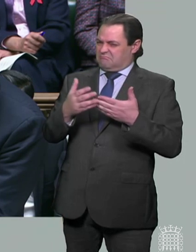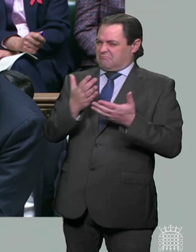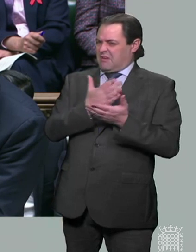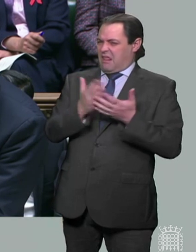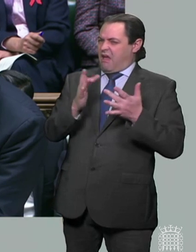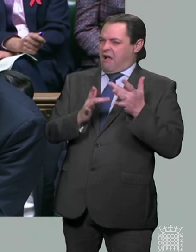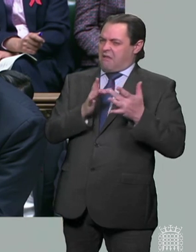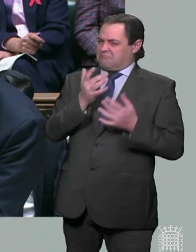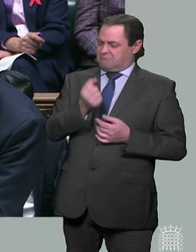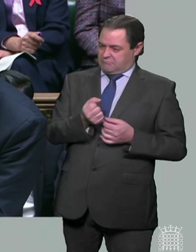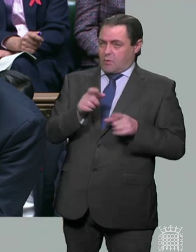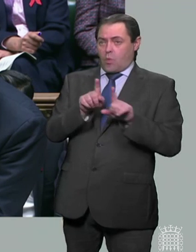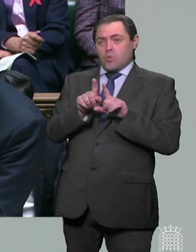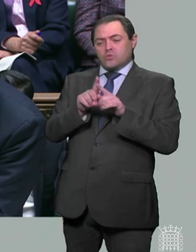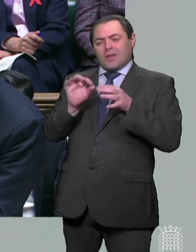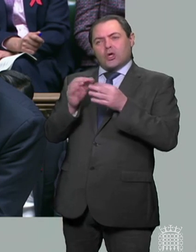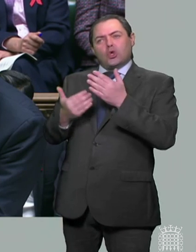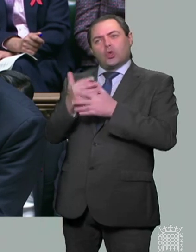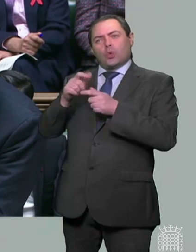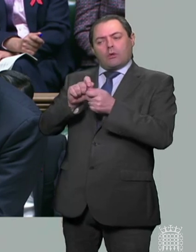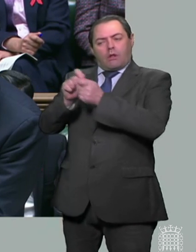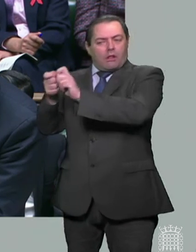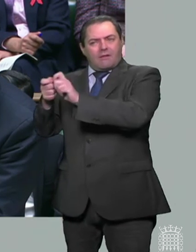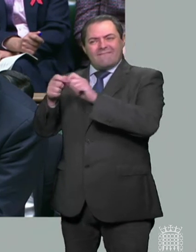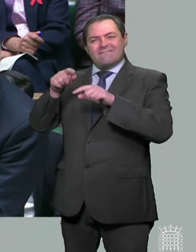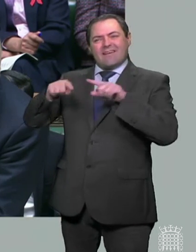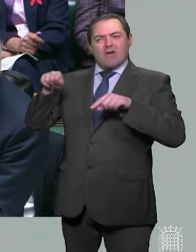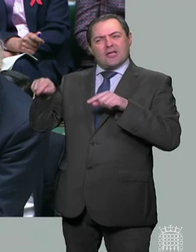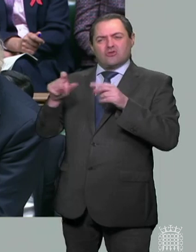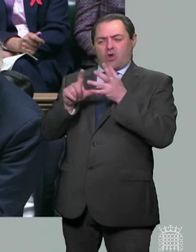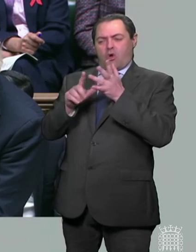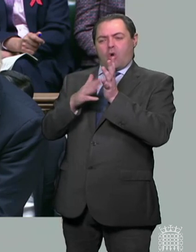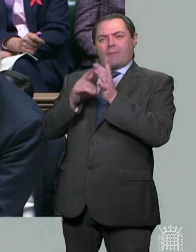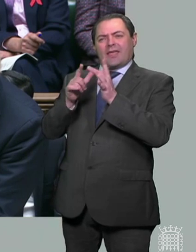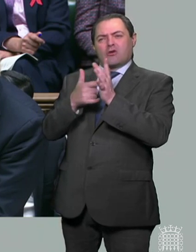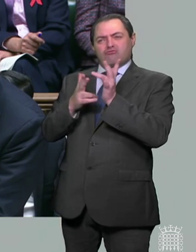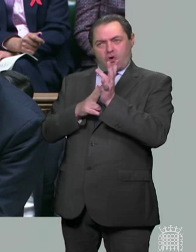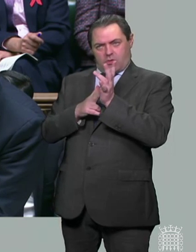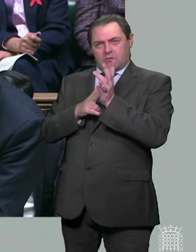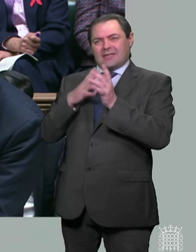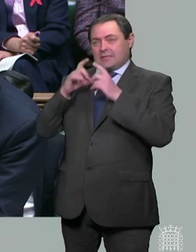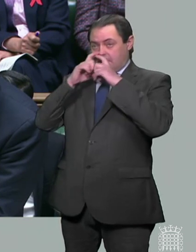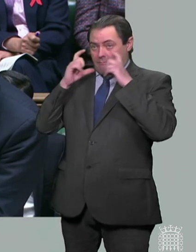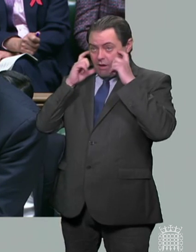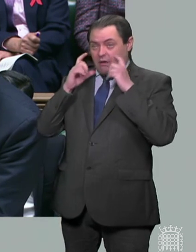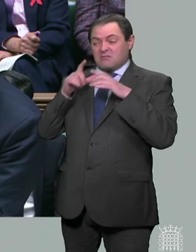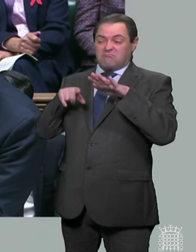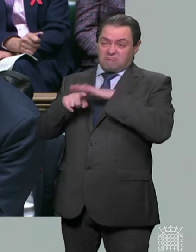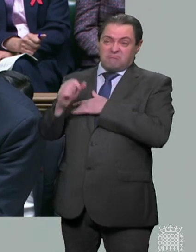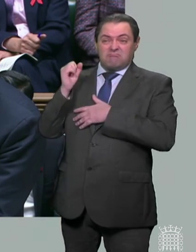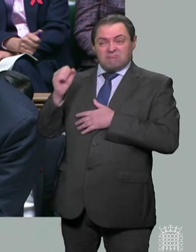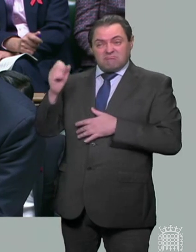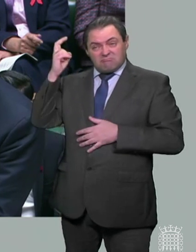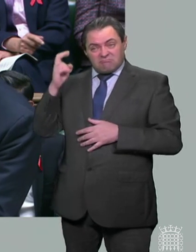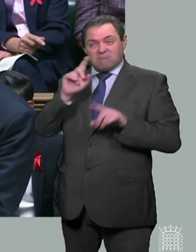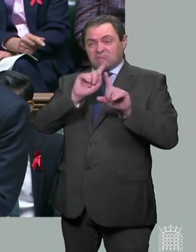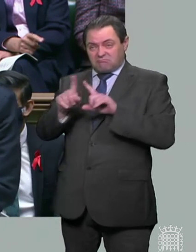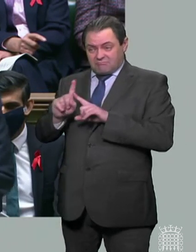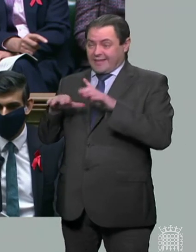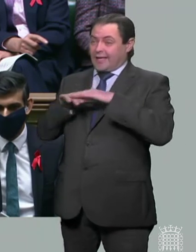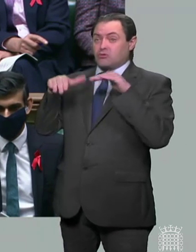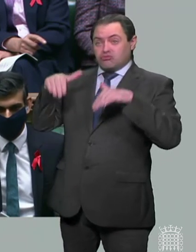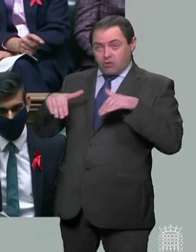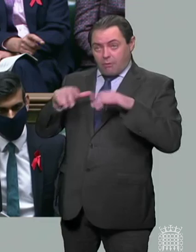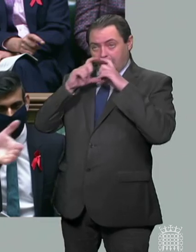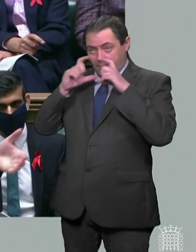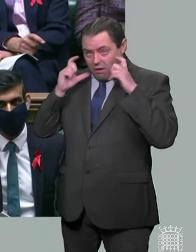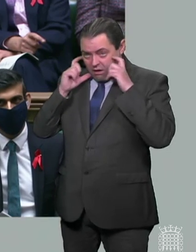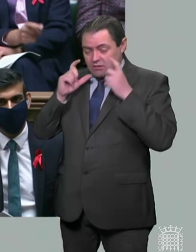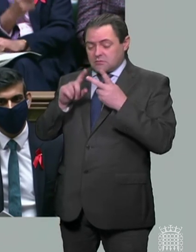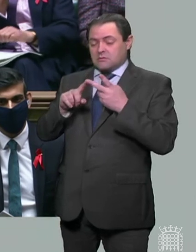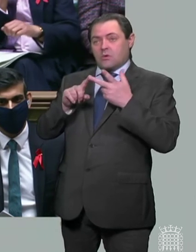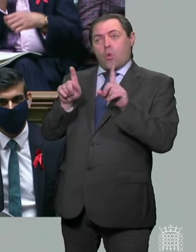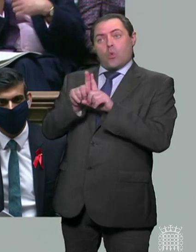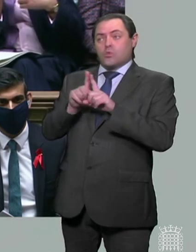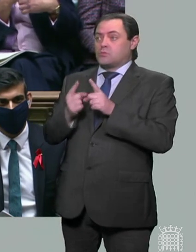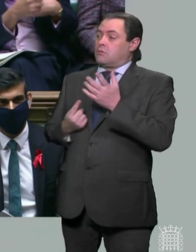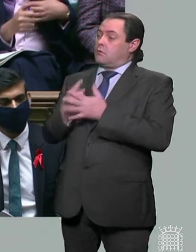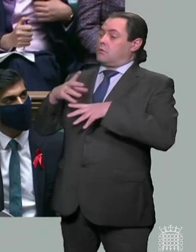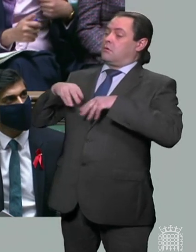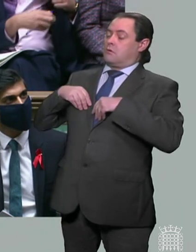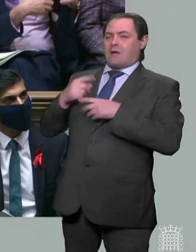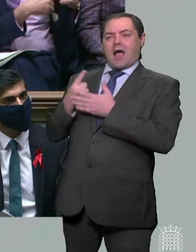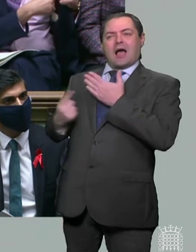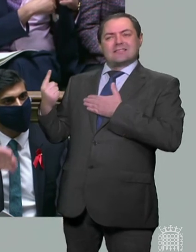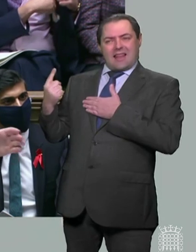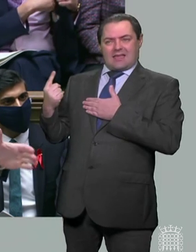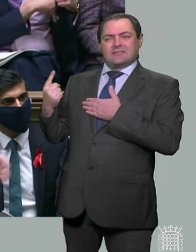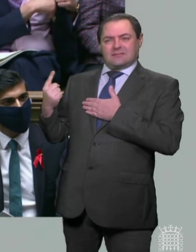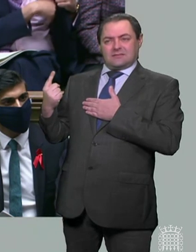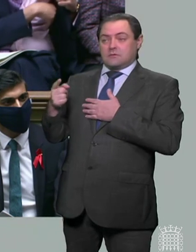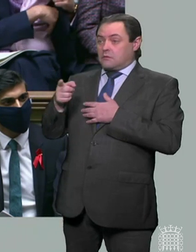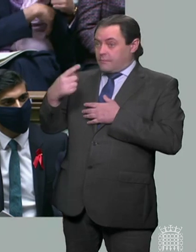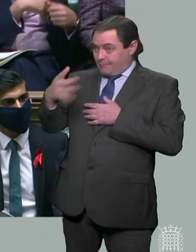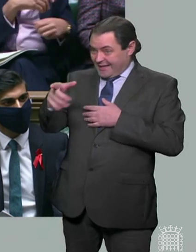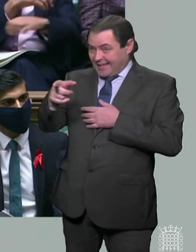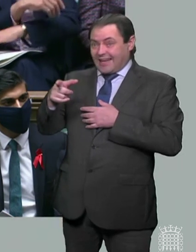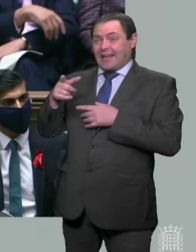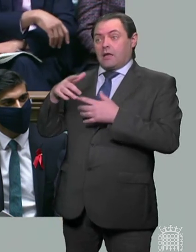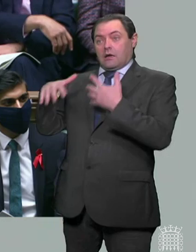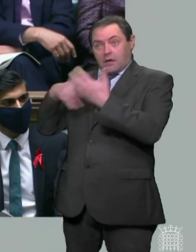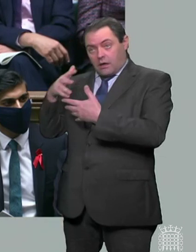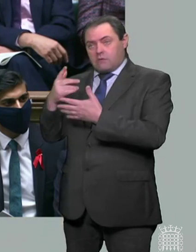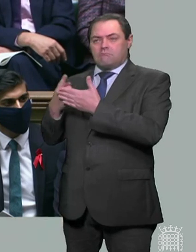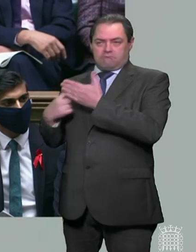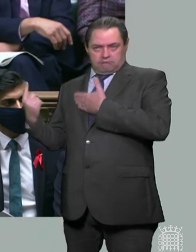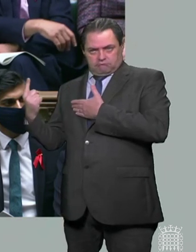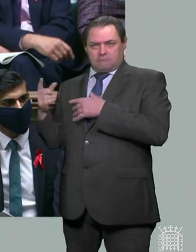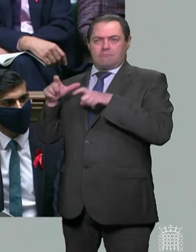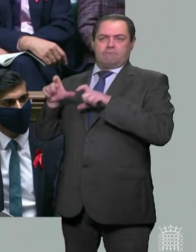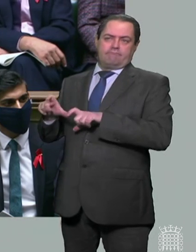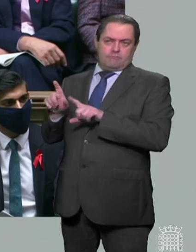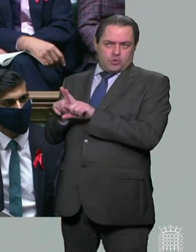comes to dealing with the omicron variant, to make sure that—as we have said, Mr Speaker—you wear a mask on public transport and in shops, and that you self-isolate if you come into contact with somebody who has omicron.